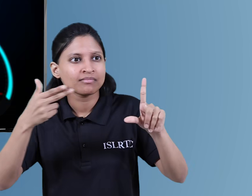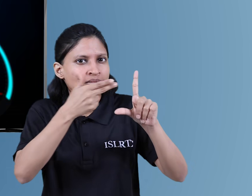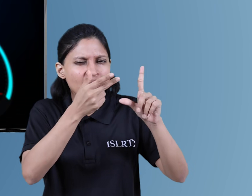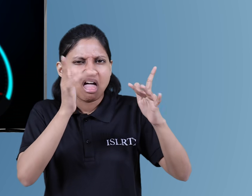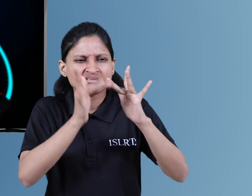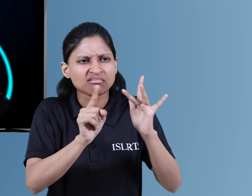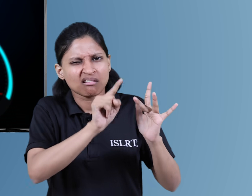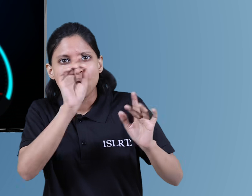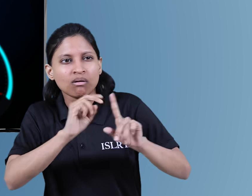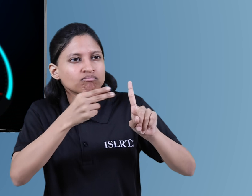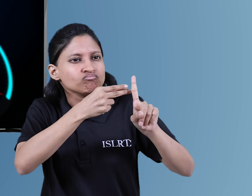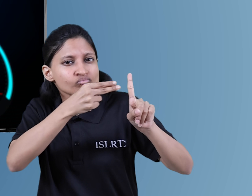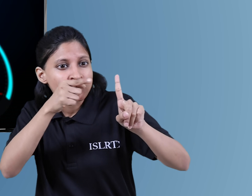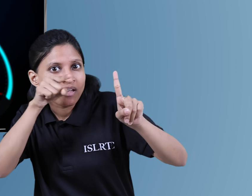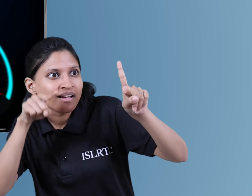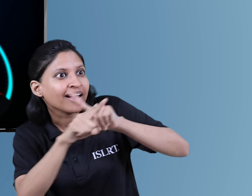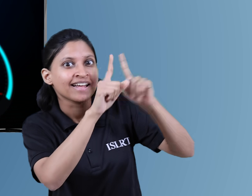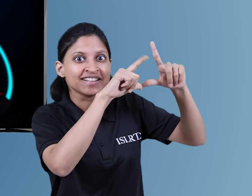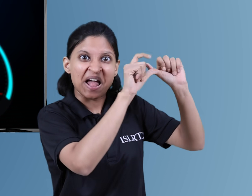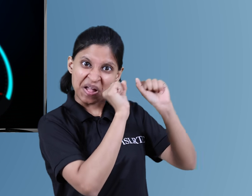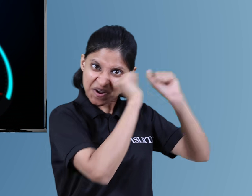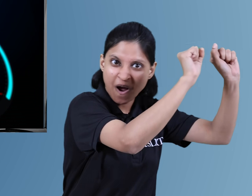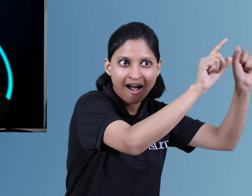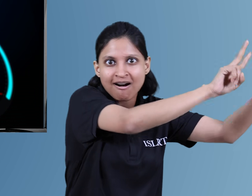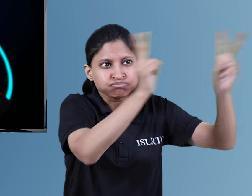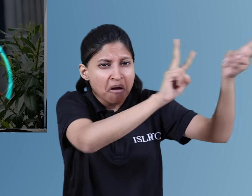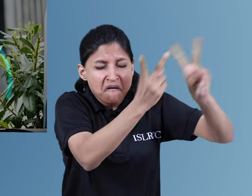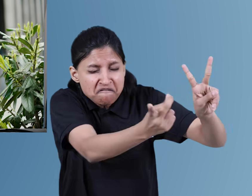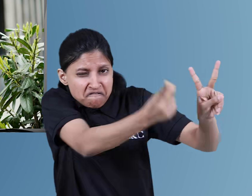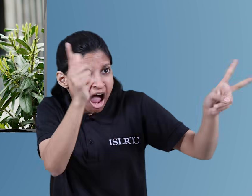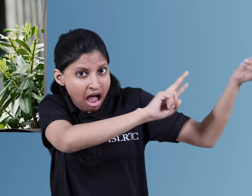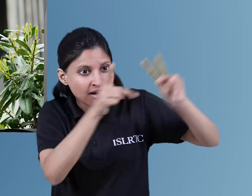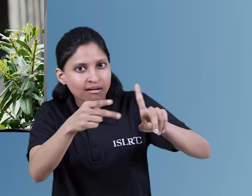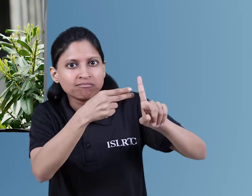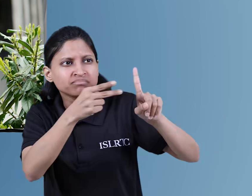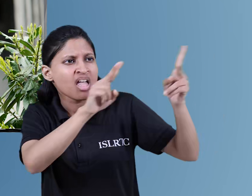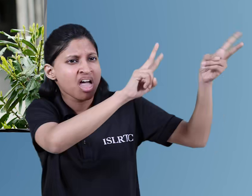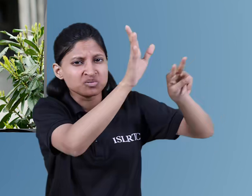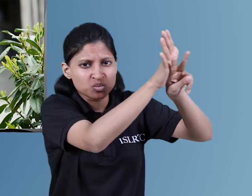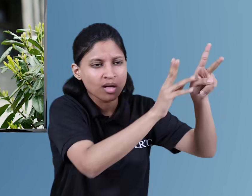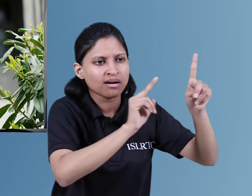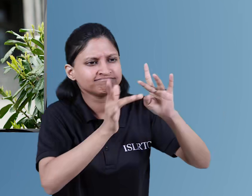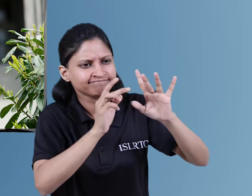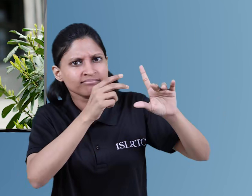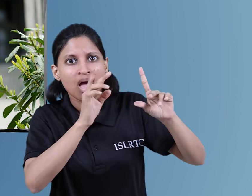A higher bandwidth means you can transfer data faster; like viewing videos on YouTube without buffering.